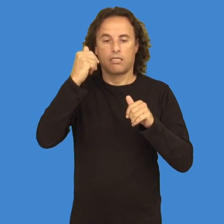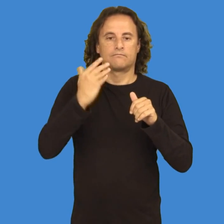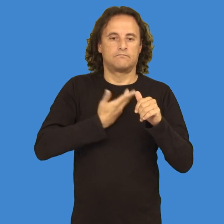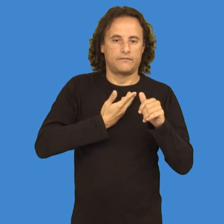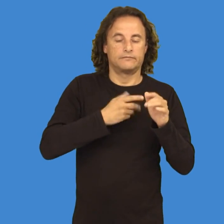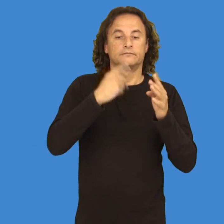afectar